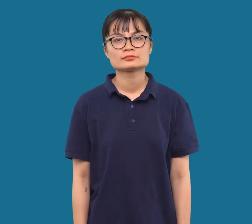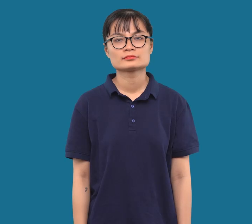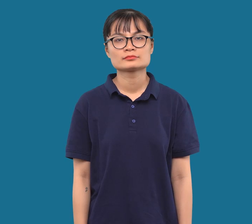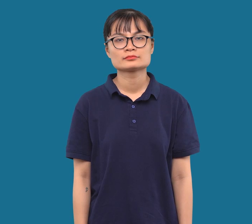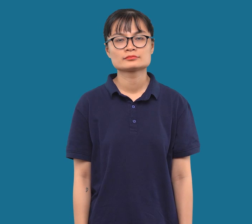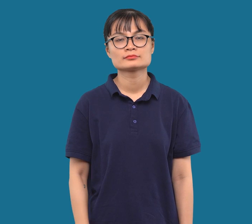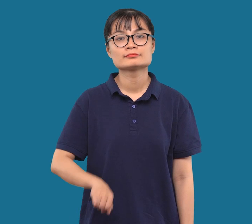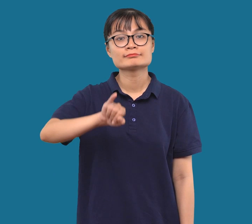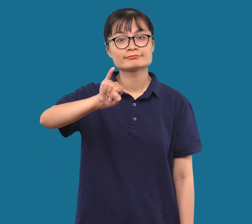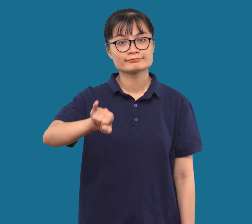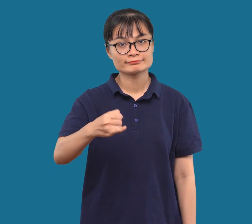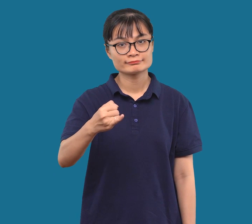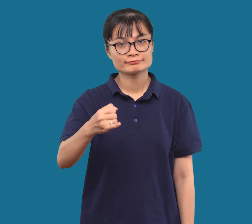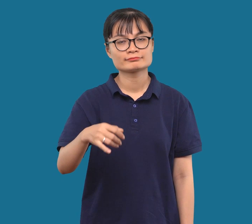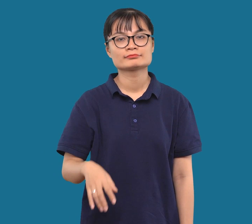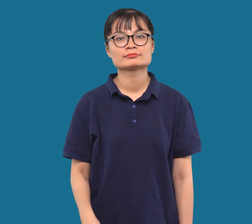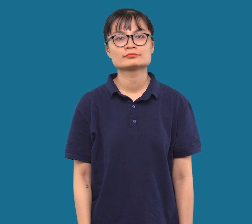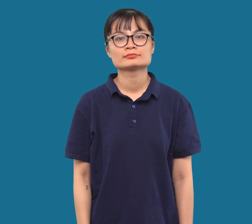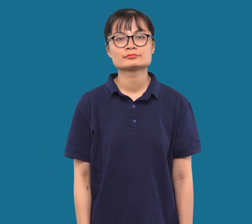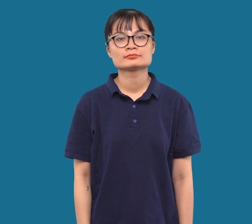j